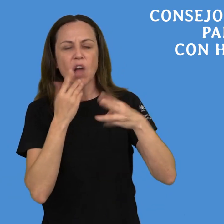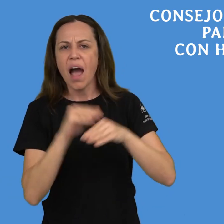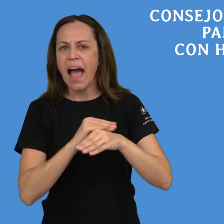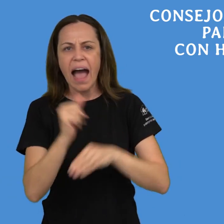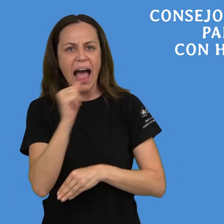alcohol